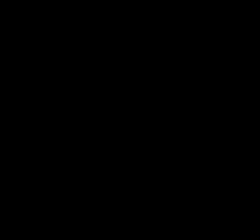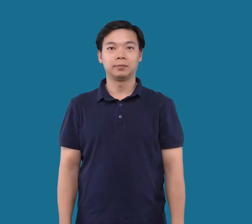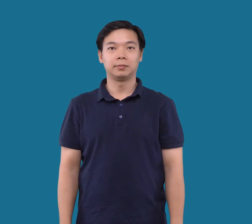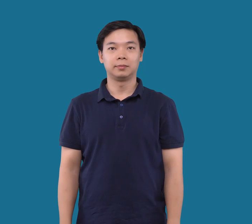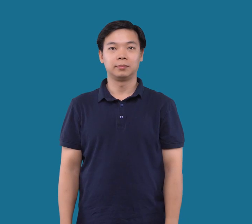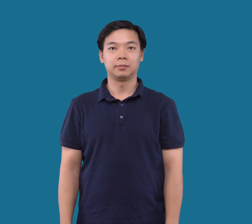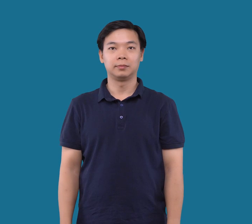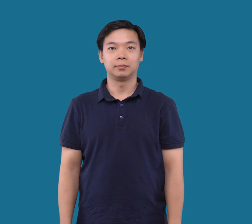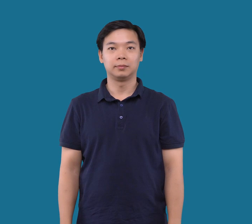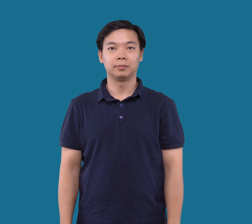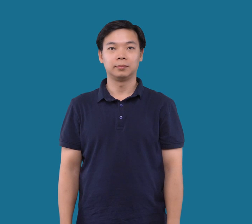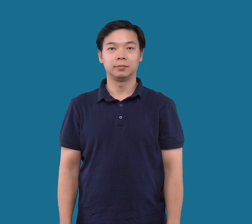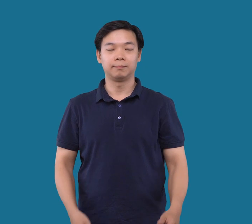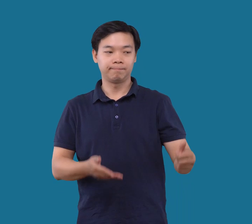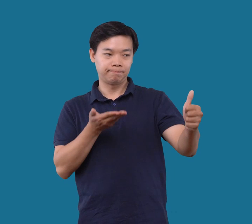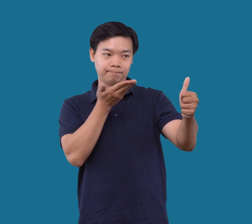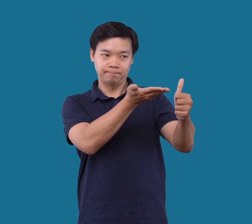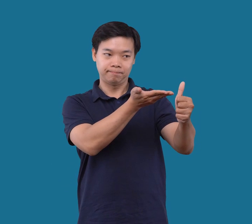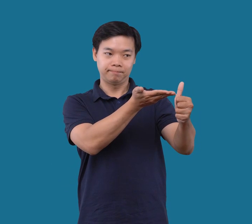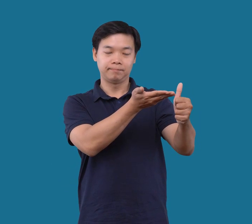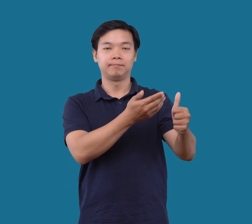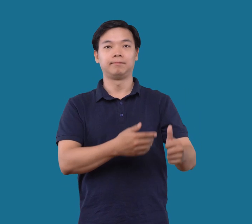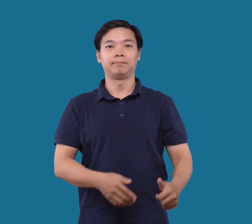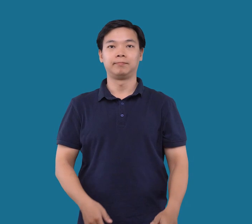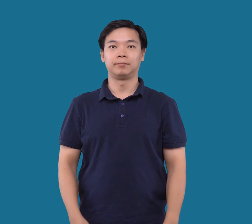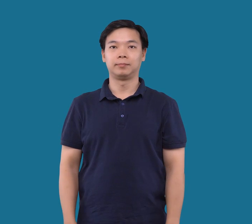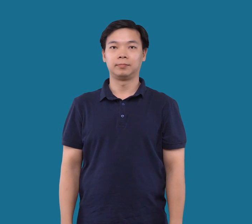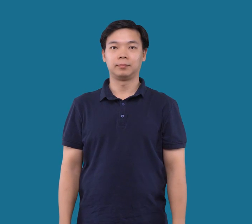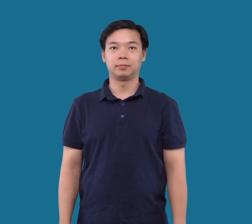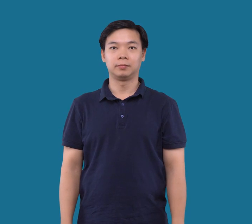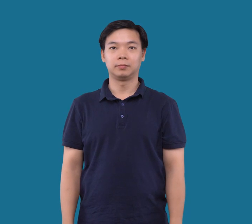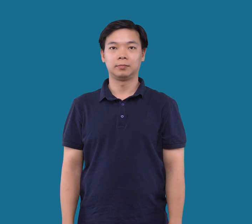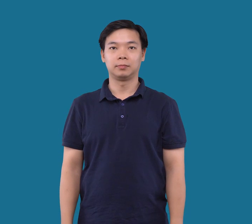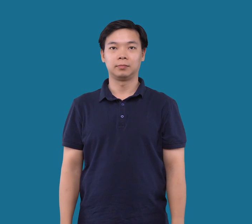đối tượng